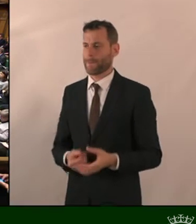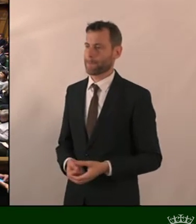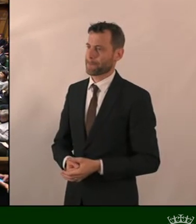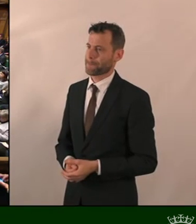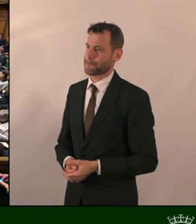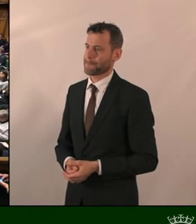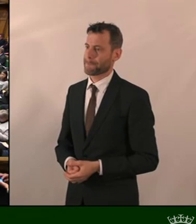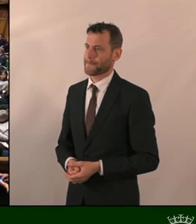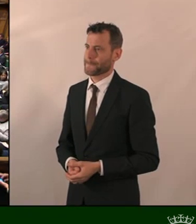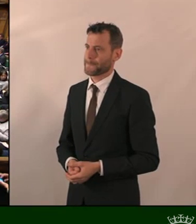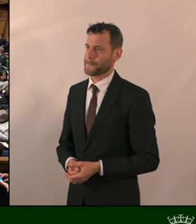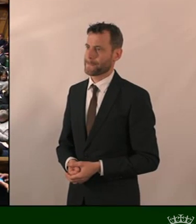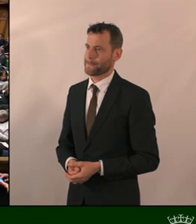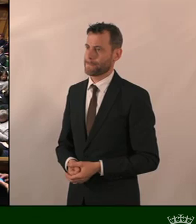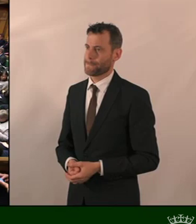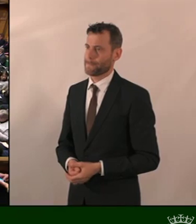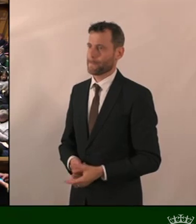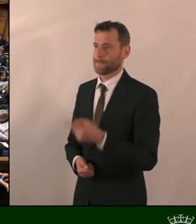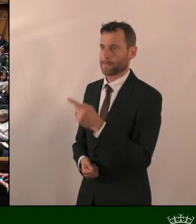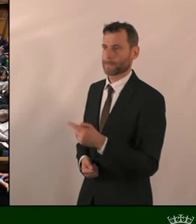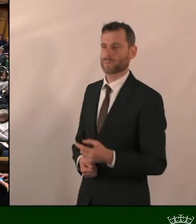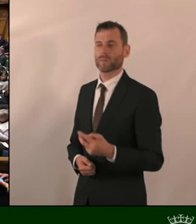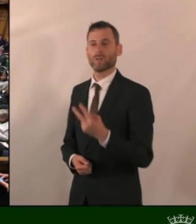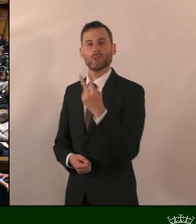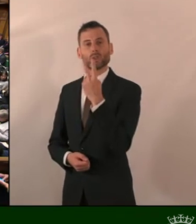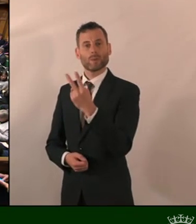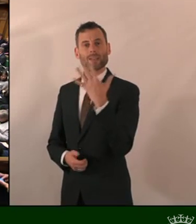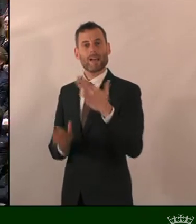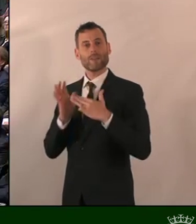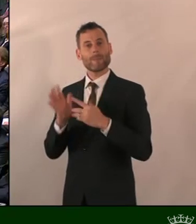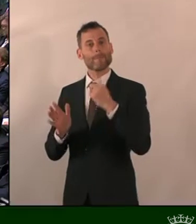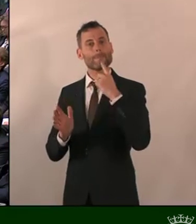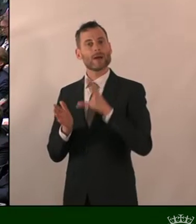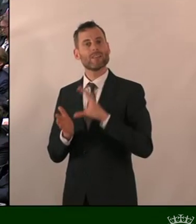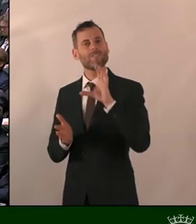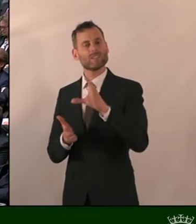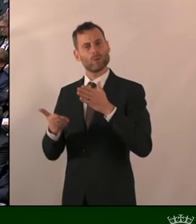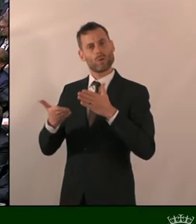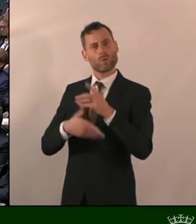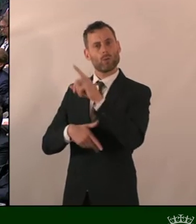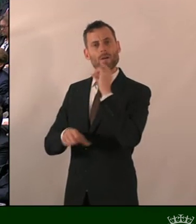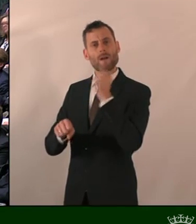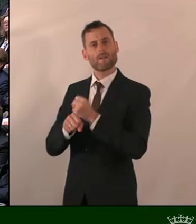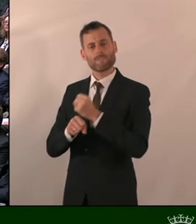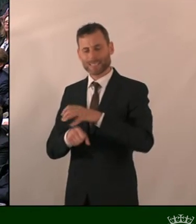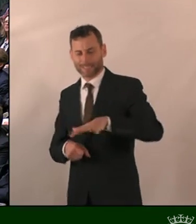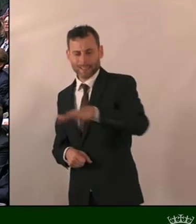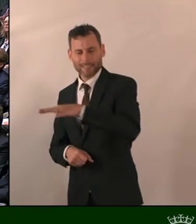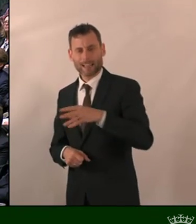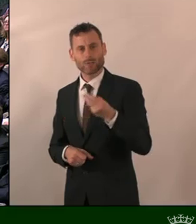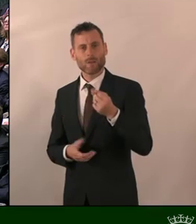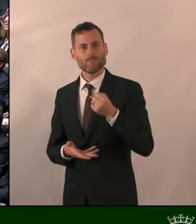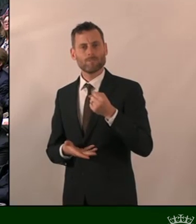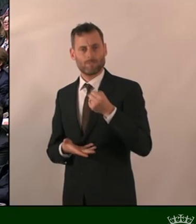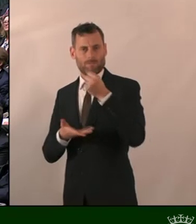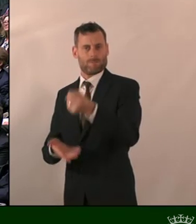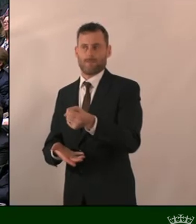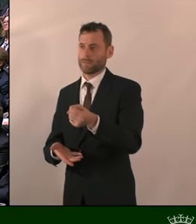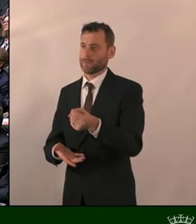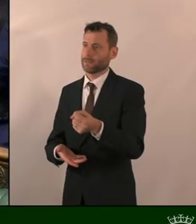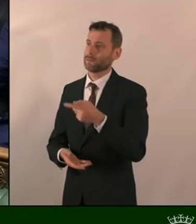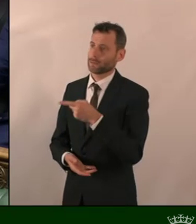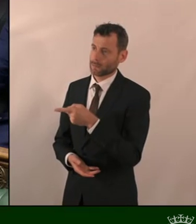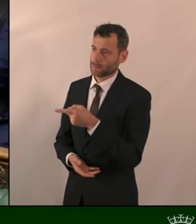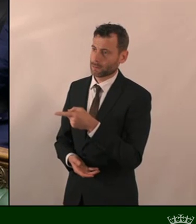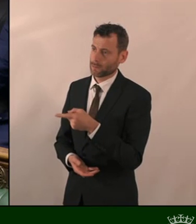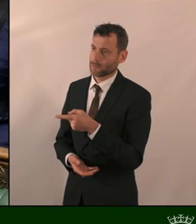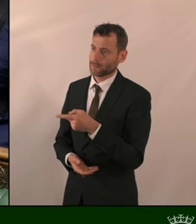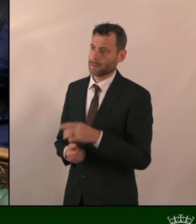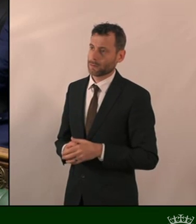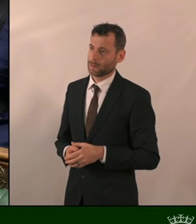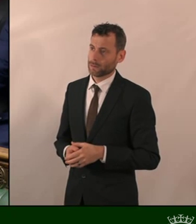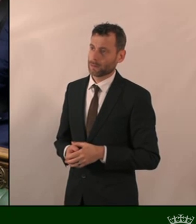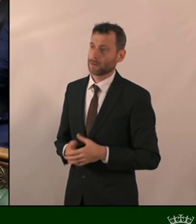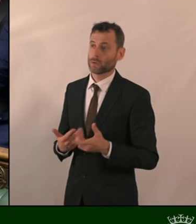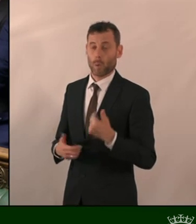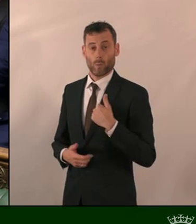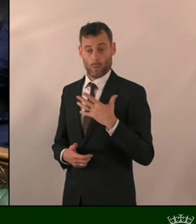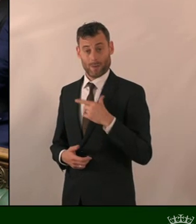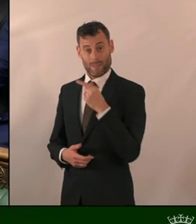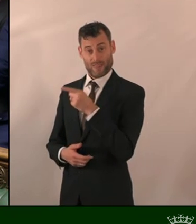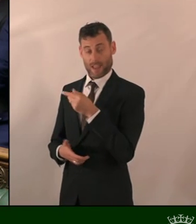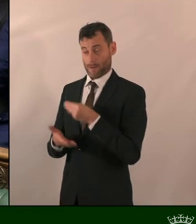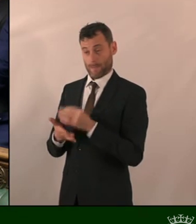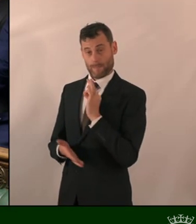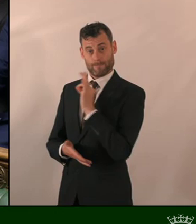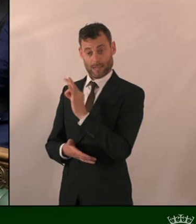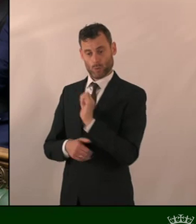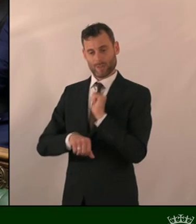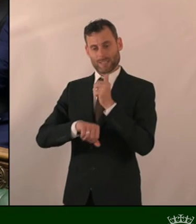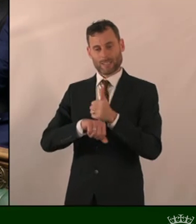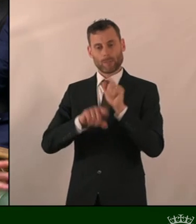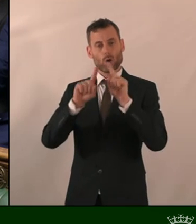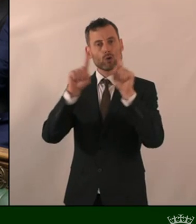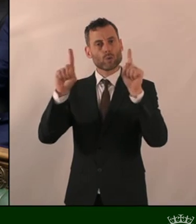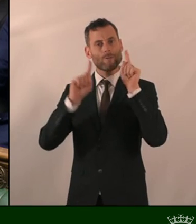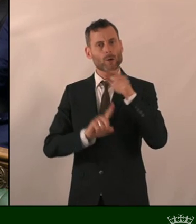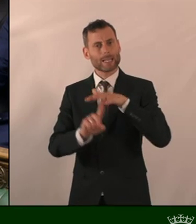Dudley is set to receive £25 million investment via the Government’s towns fund, and we are looking to use the money to secure a university campus near the town centre.